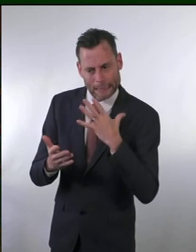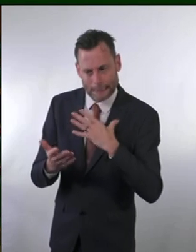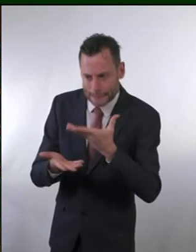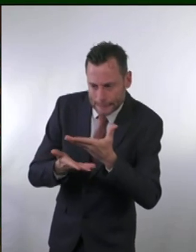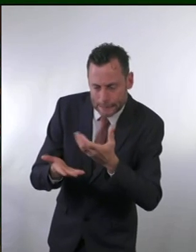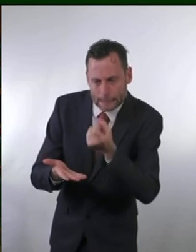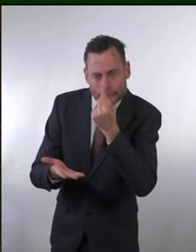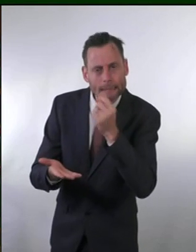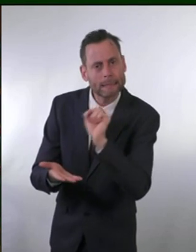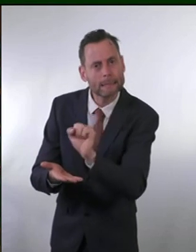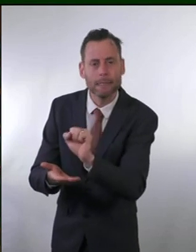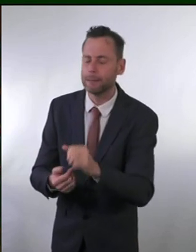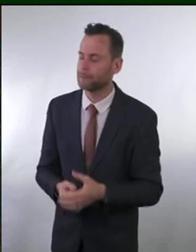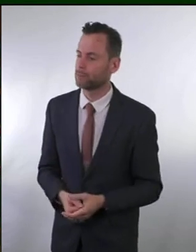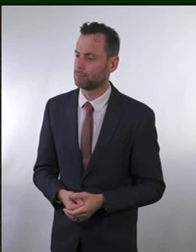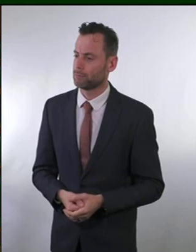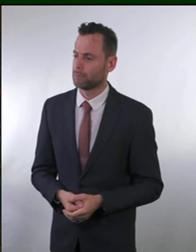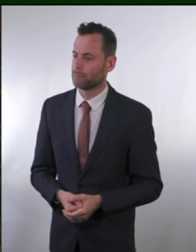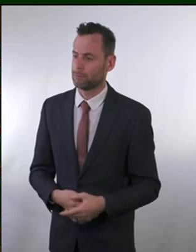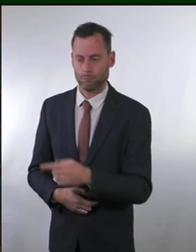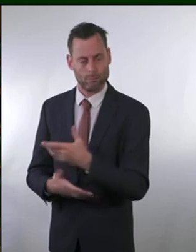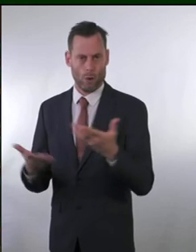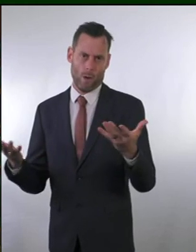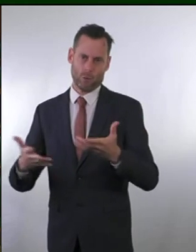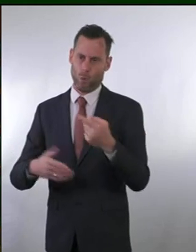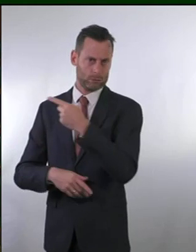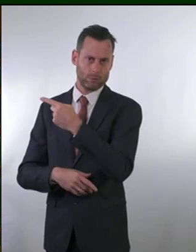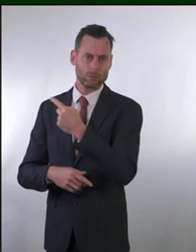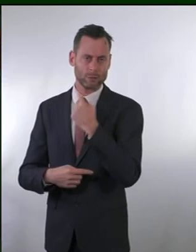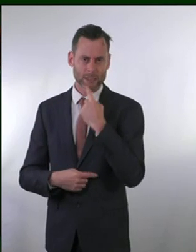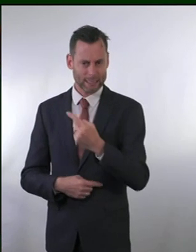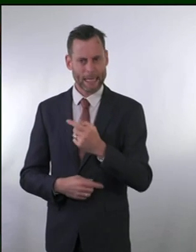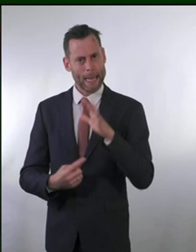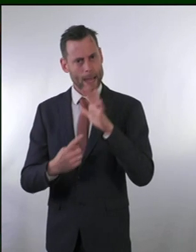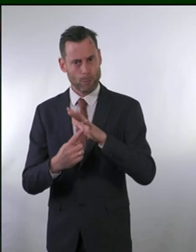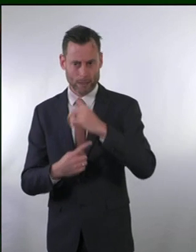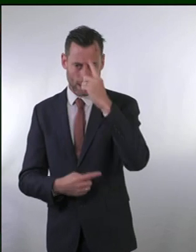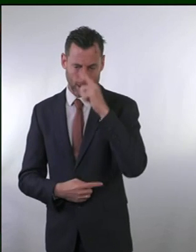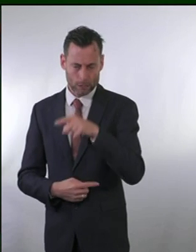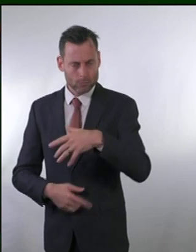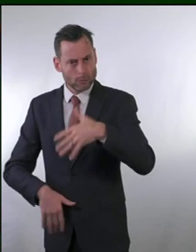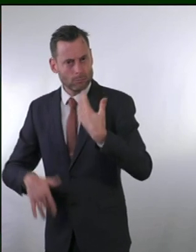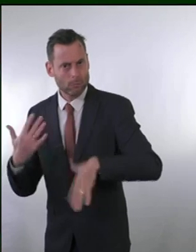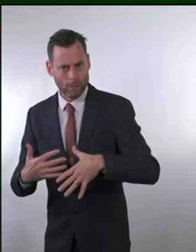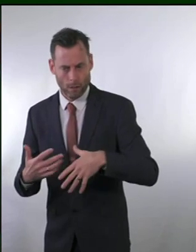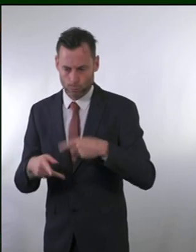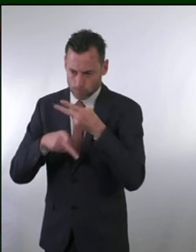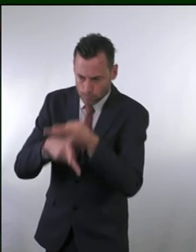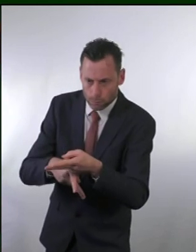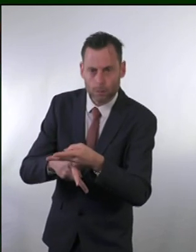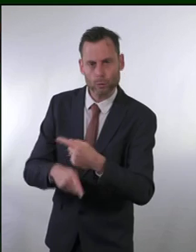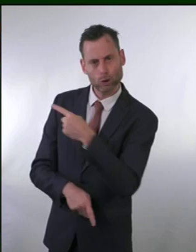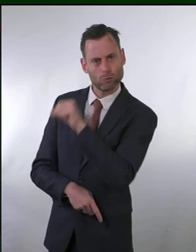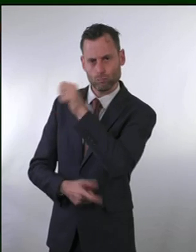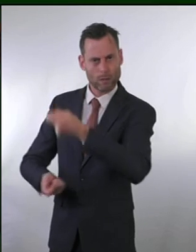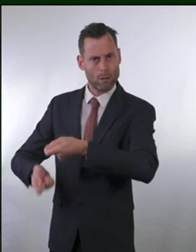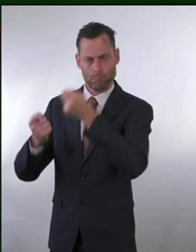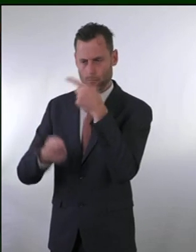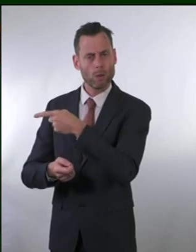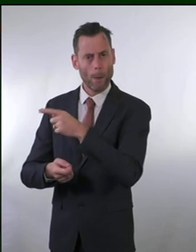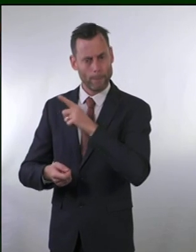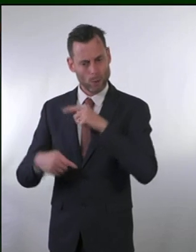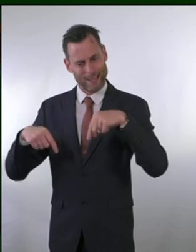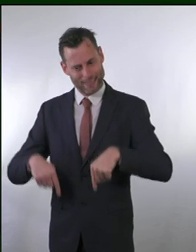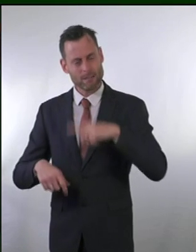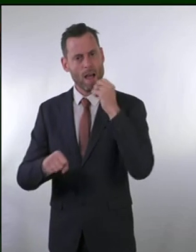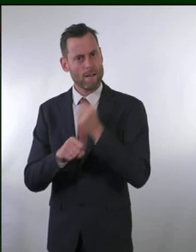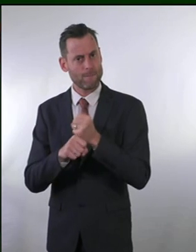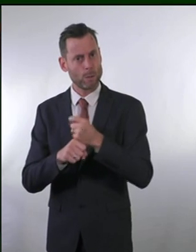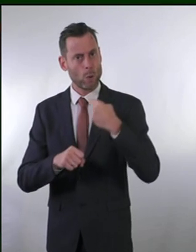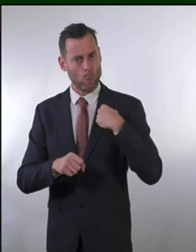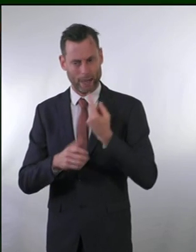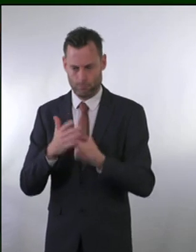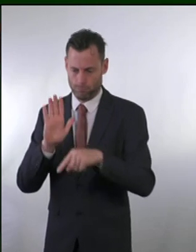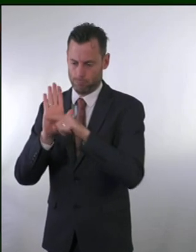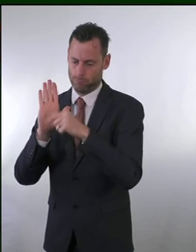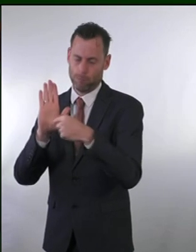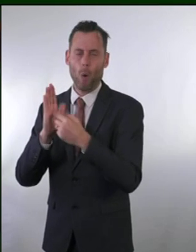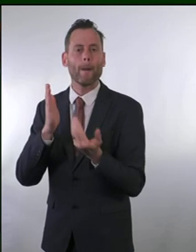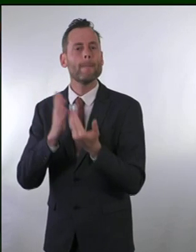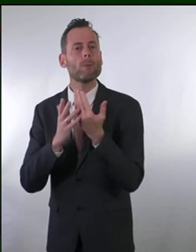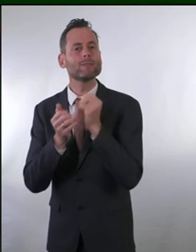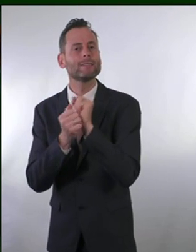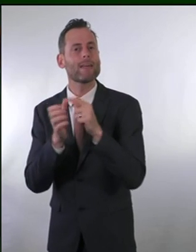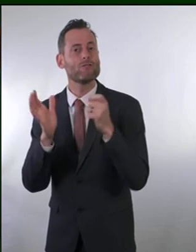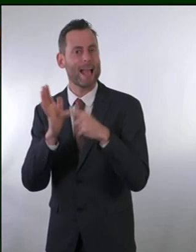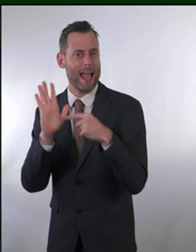Yes, I certainly can confirm what my right hon. Friend says about treating victims with dignity and respect, and she is right to take pride in what this Government have done in introducing the Modern Slavery Act 2015.